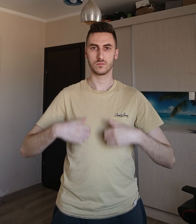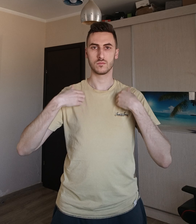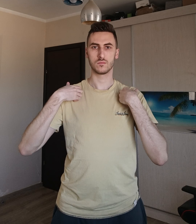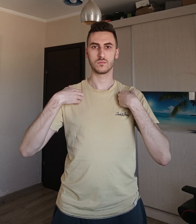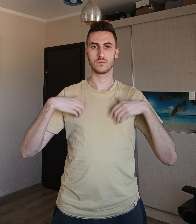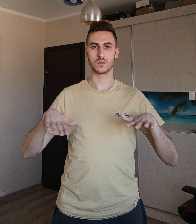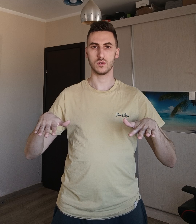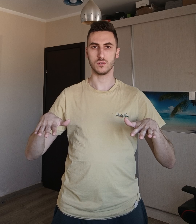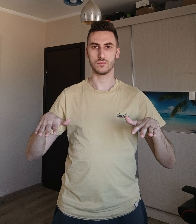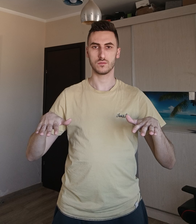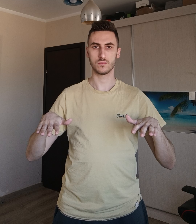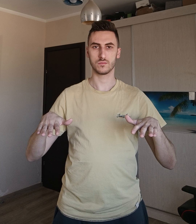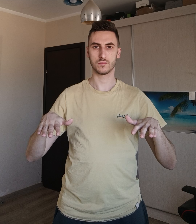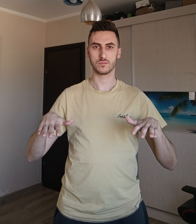עייף